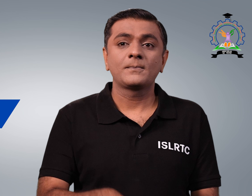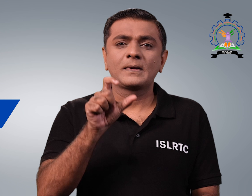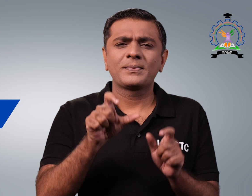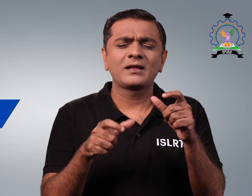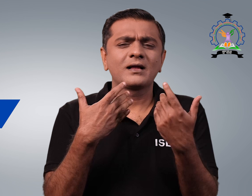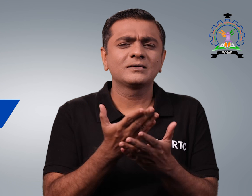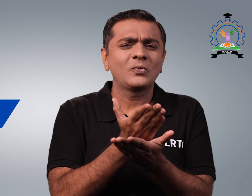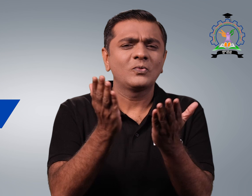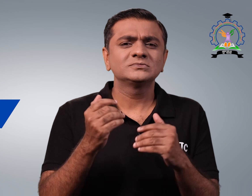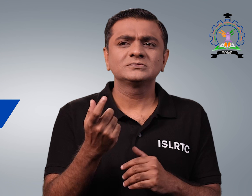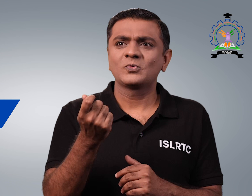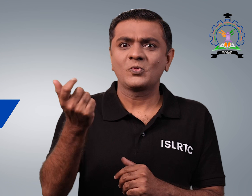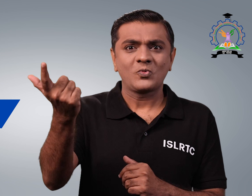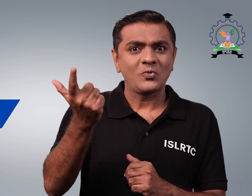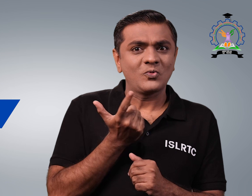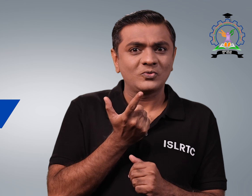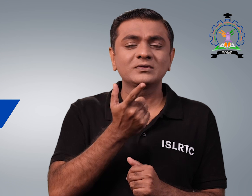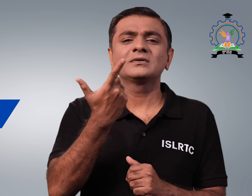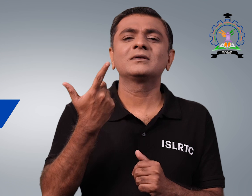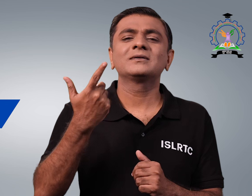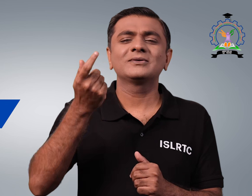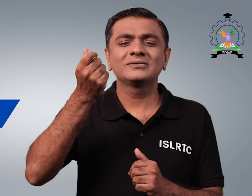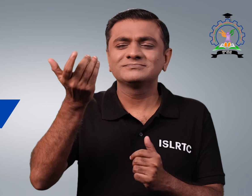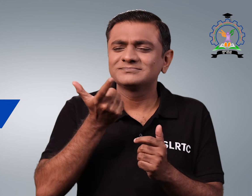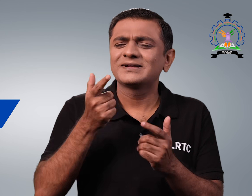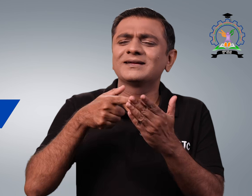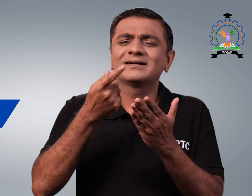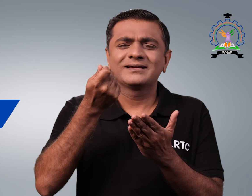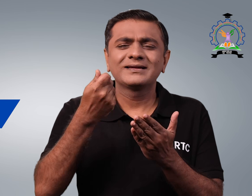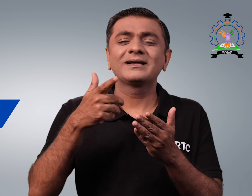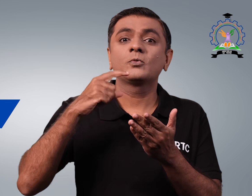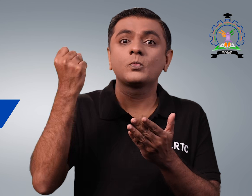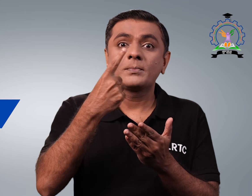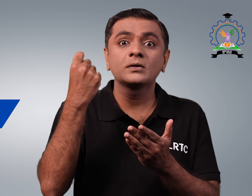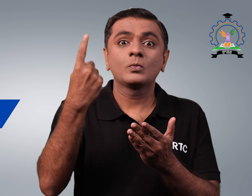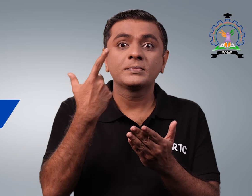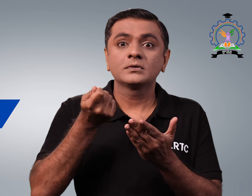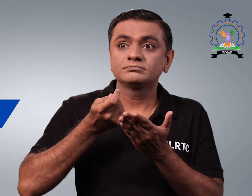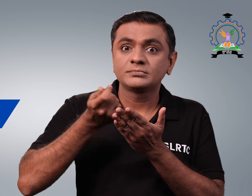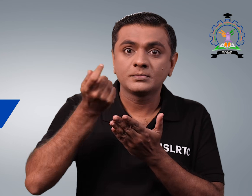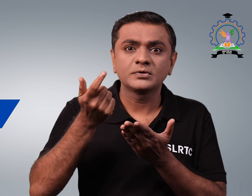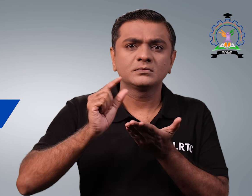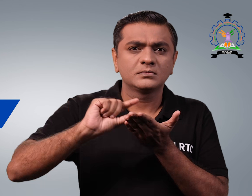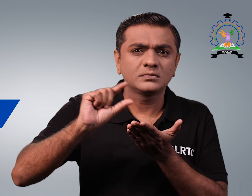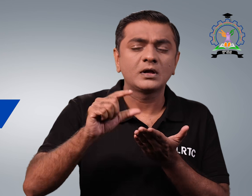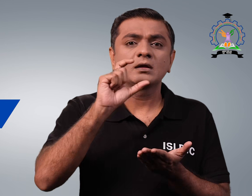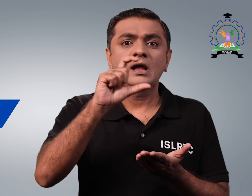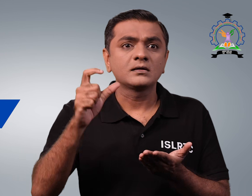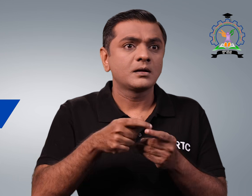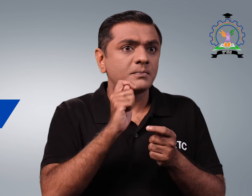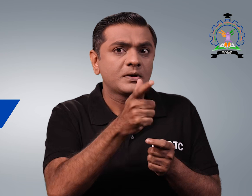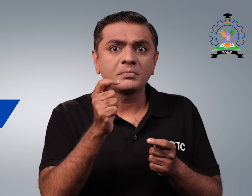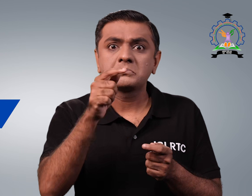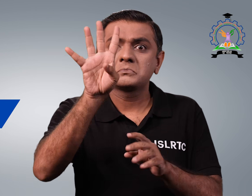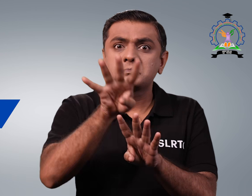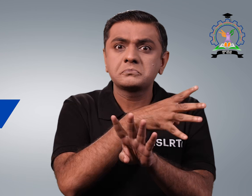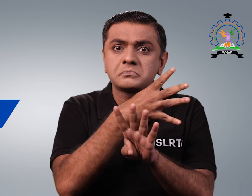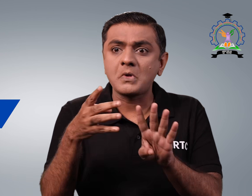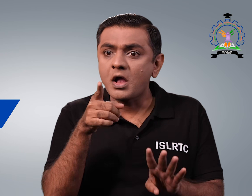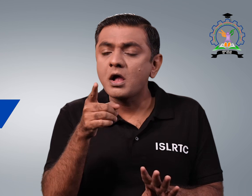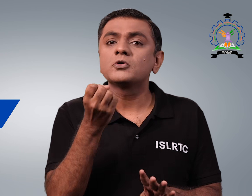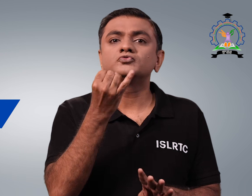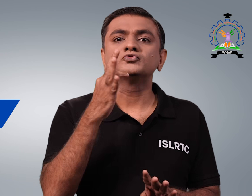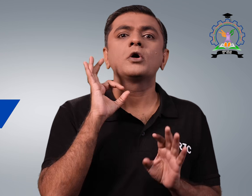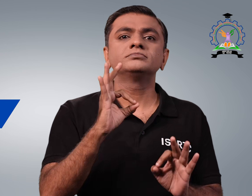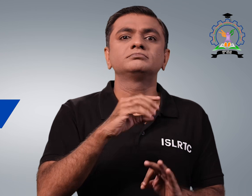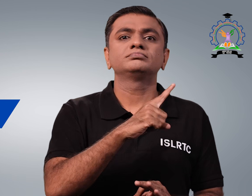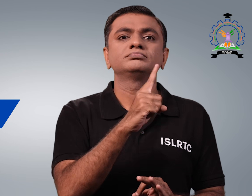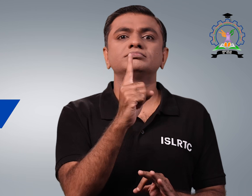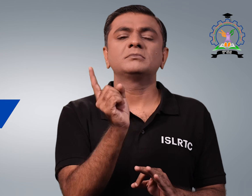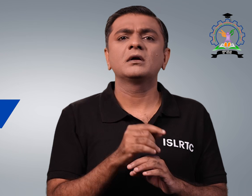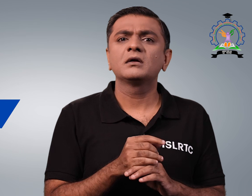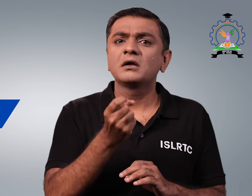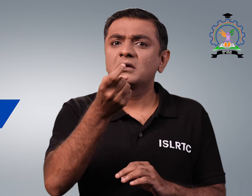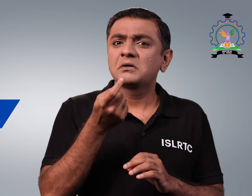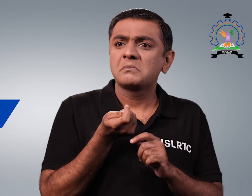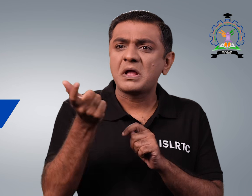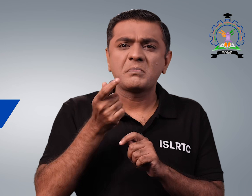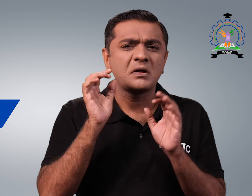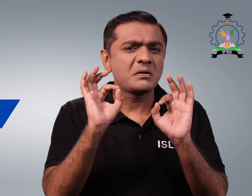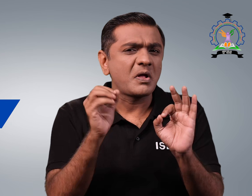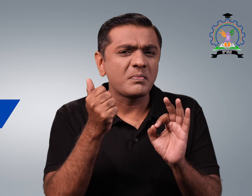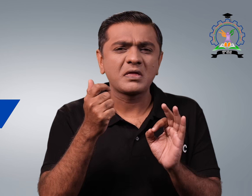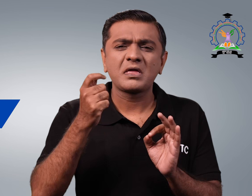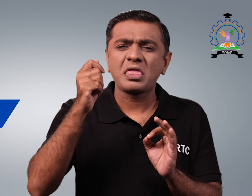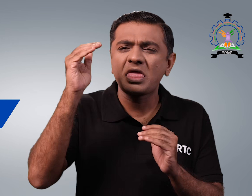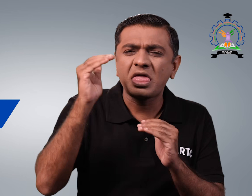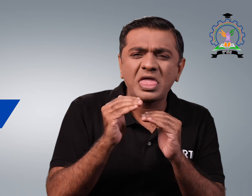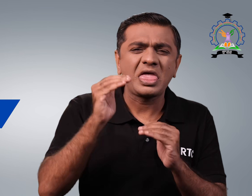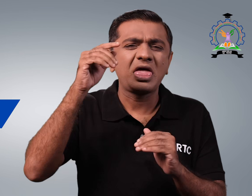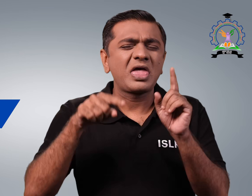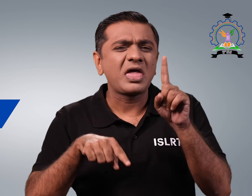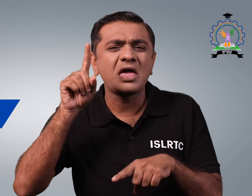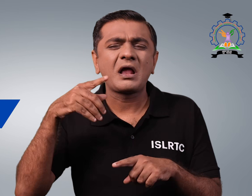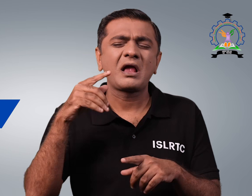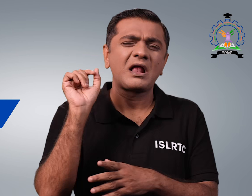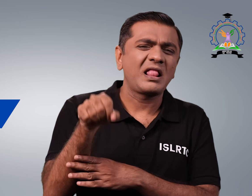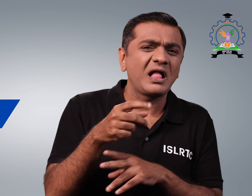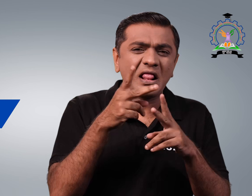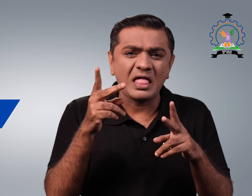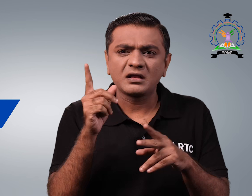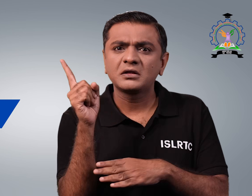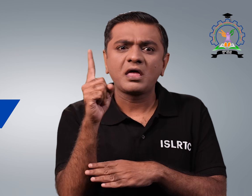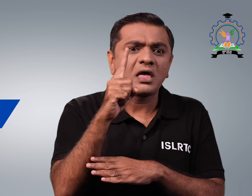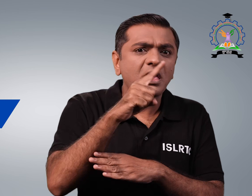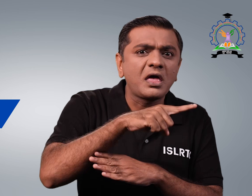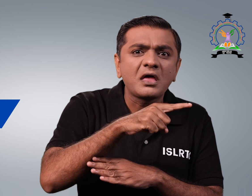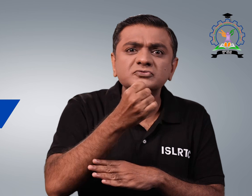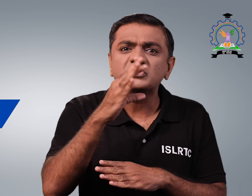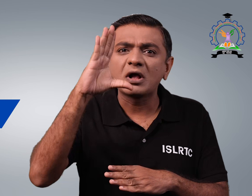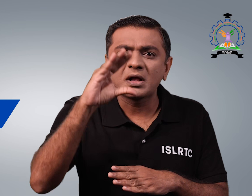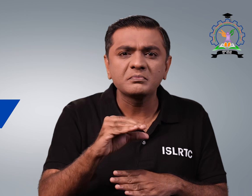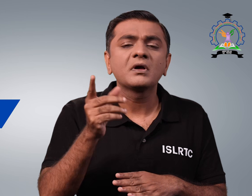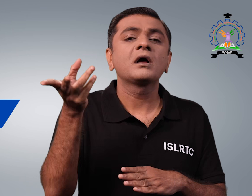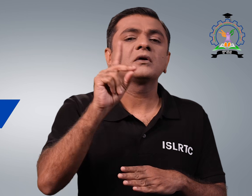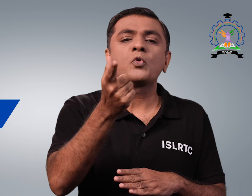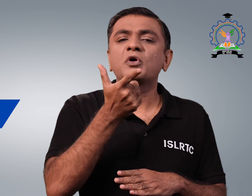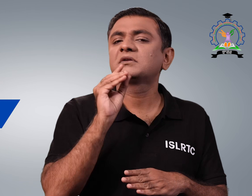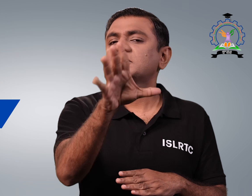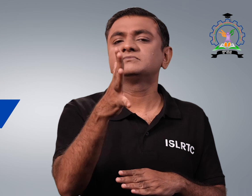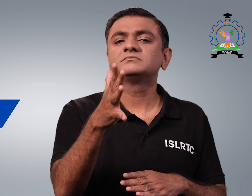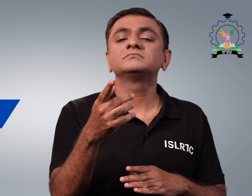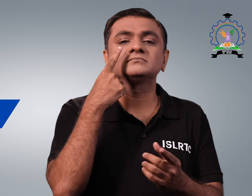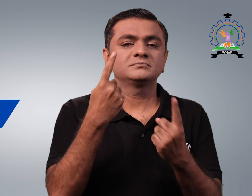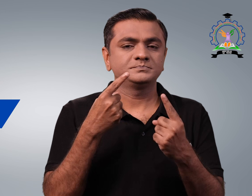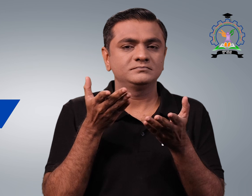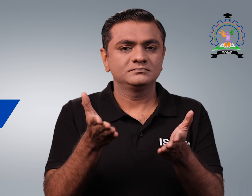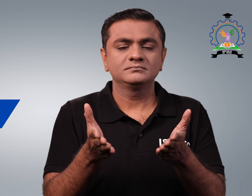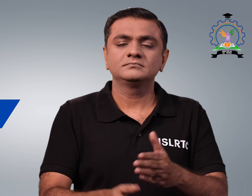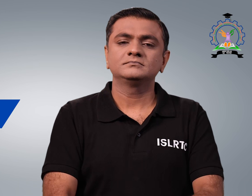Whenever you repay your loans or pay EMI and Credit Card bills on time, you get a high CIBIL score. If you don’t pay bills and EMIs on time, your CIBIL score can drop, which may make it difficult to get a loan in the future.